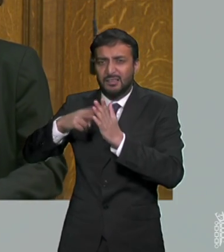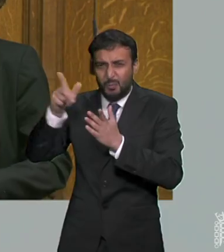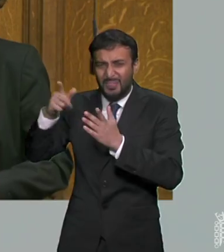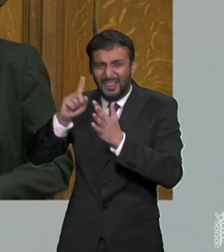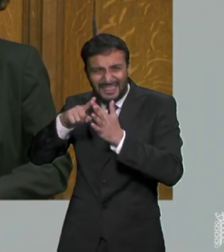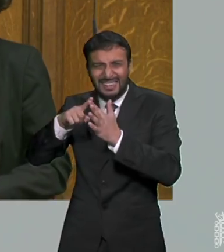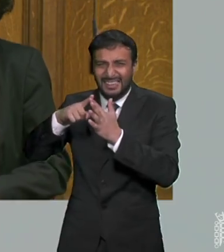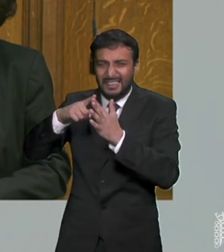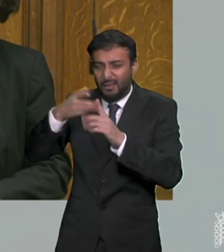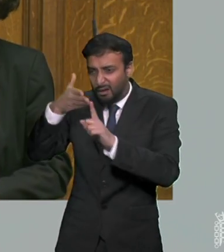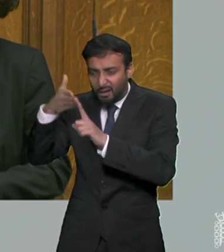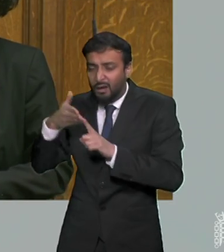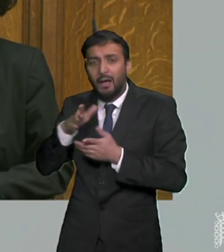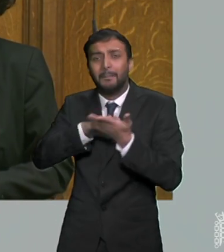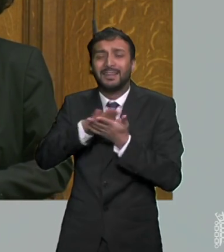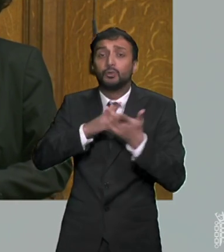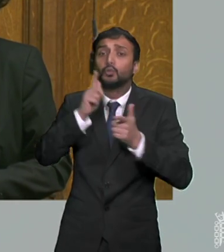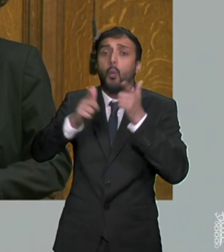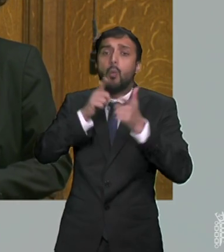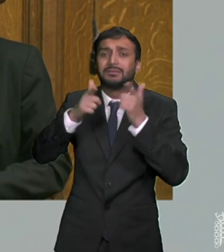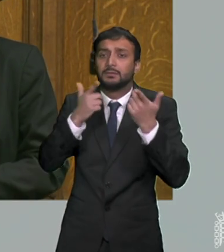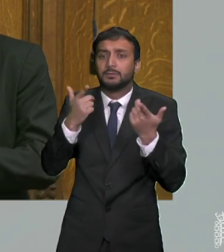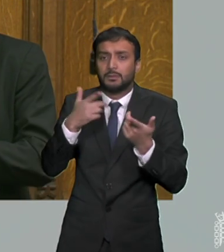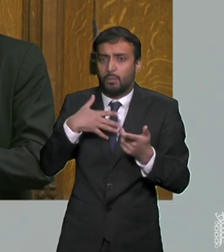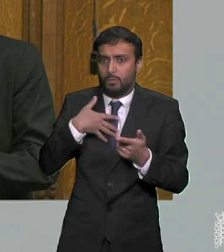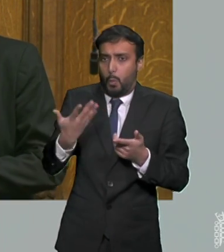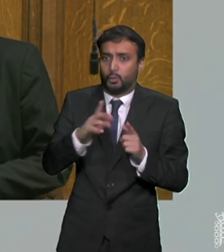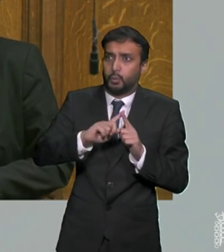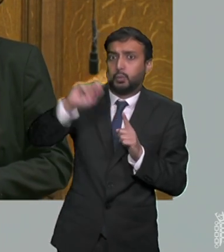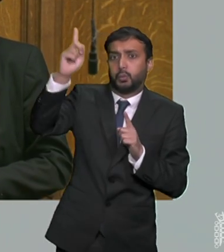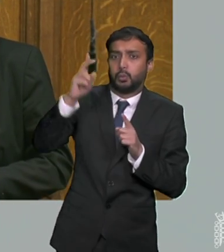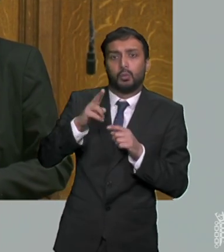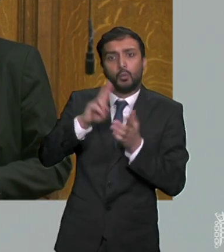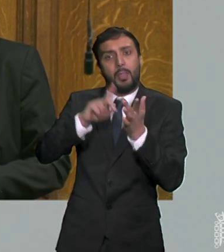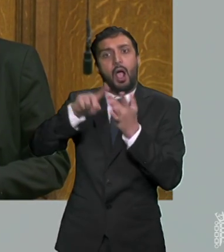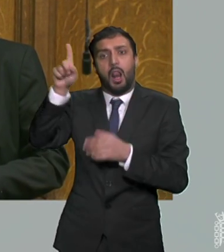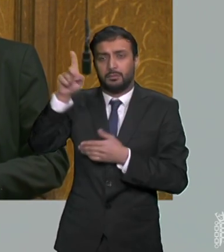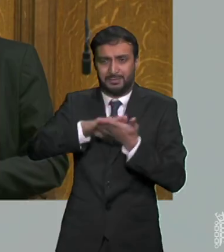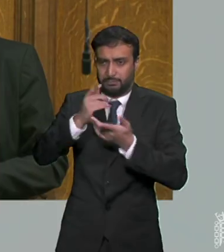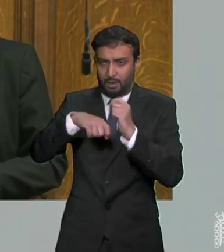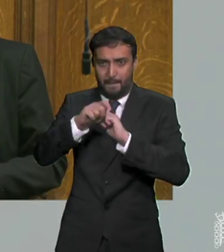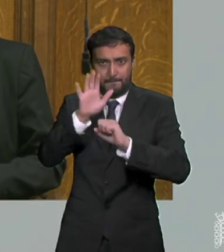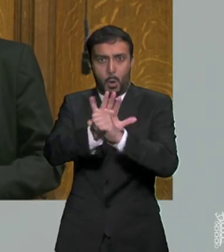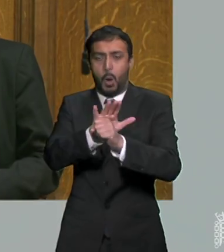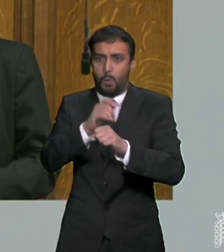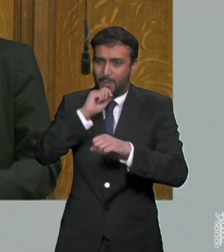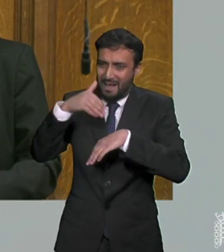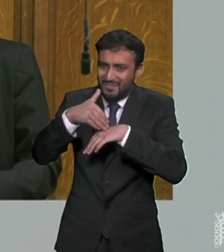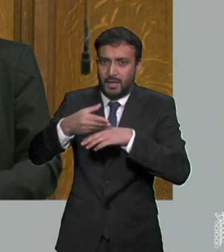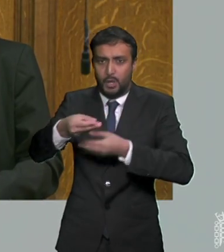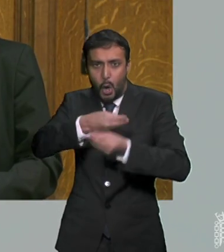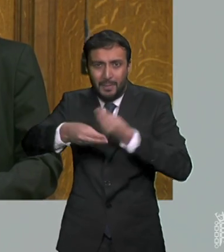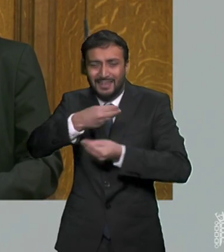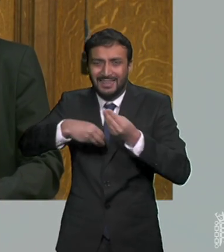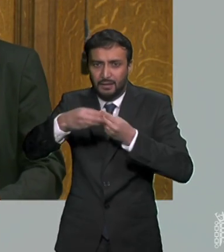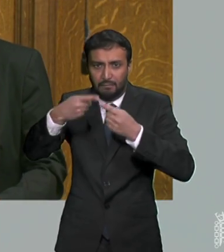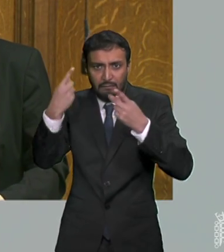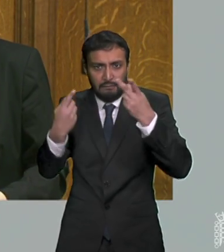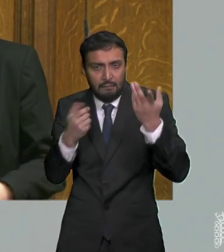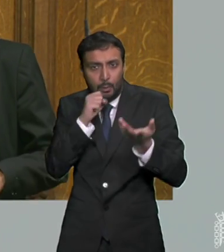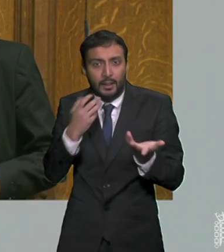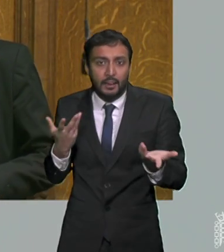The last thing we need is a barrier to one of our biggest economic drivers, to say nothing of the impact on non-Irish and British people living in Ireland.